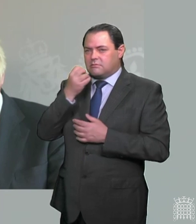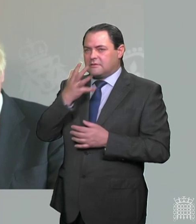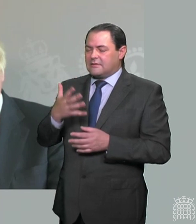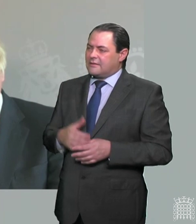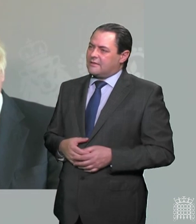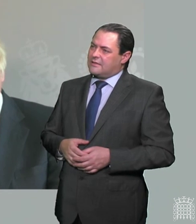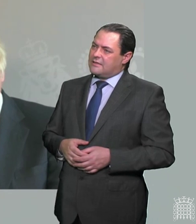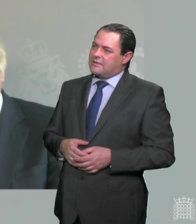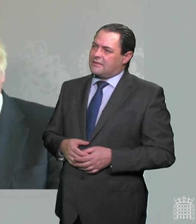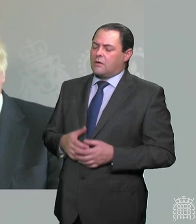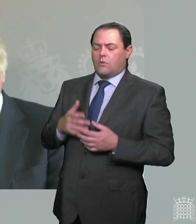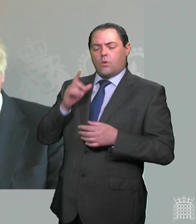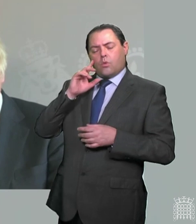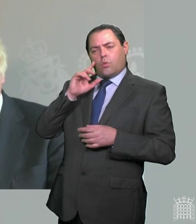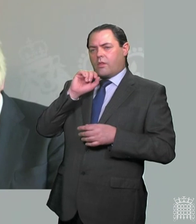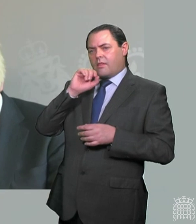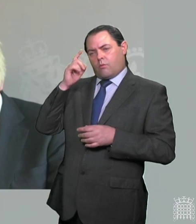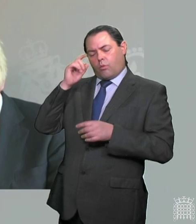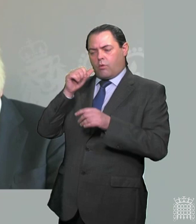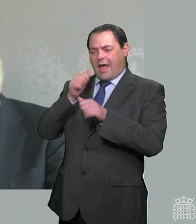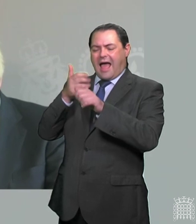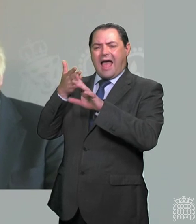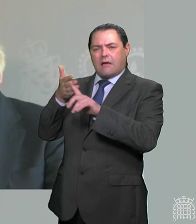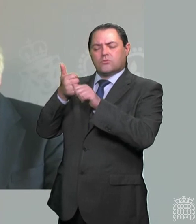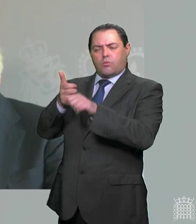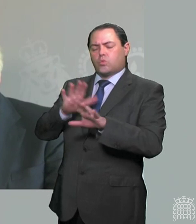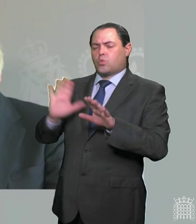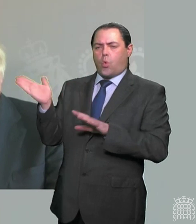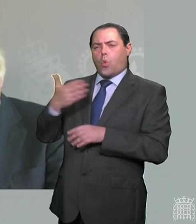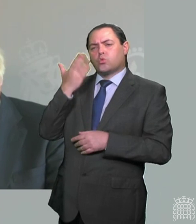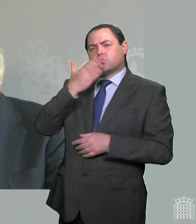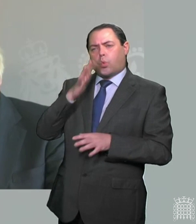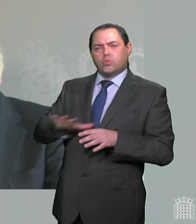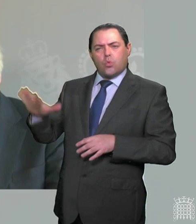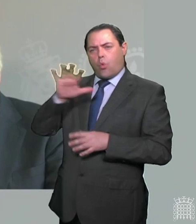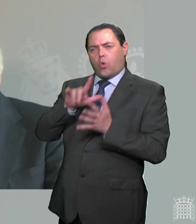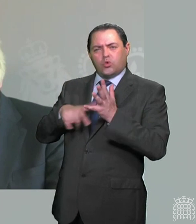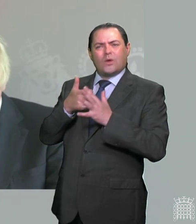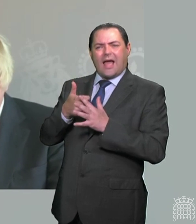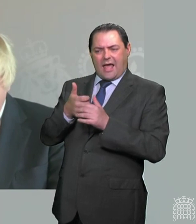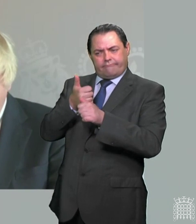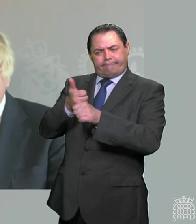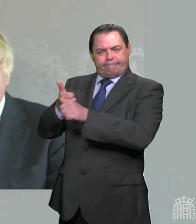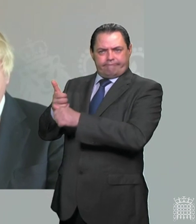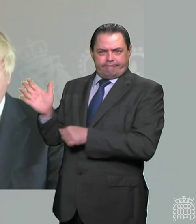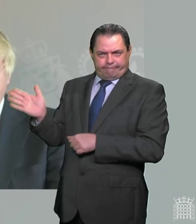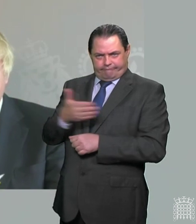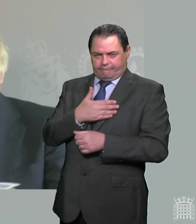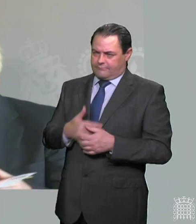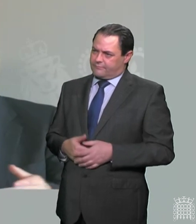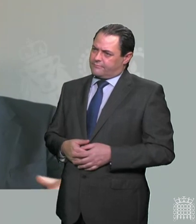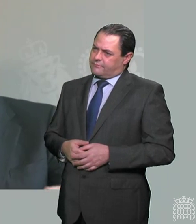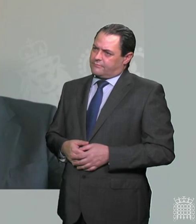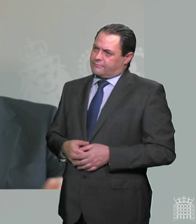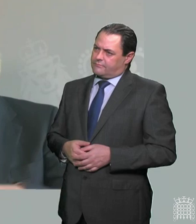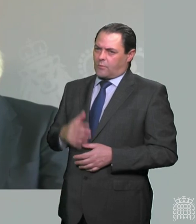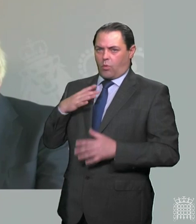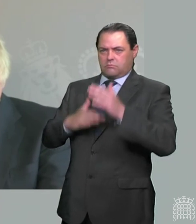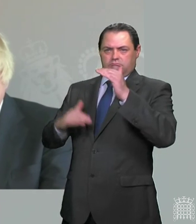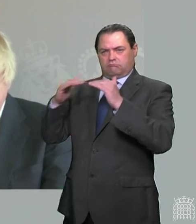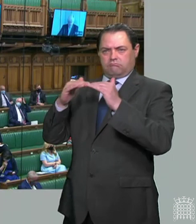We are looking at supporting schools across the whole of the UK with this kind of advance as we continue to level up.